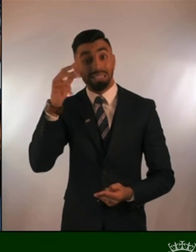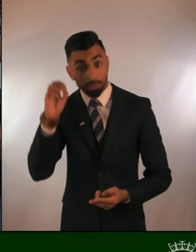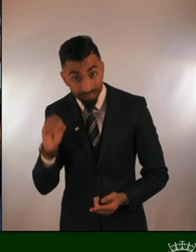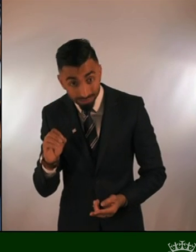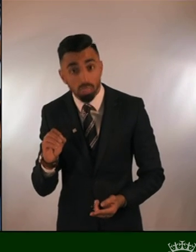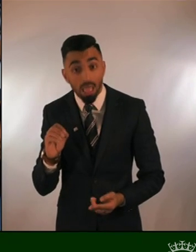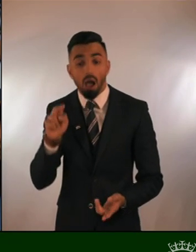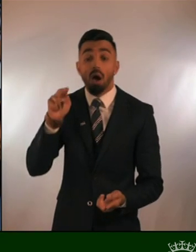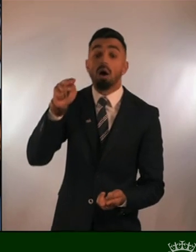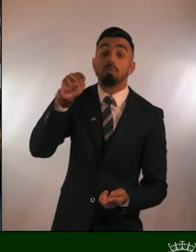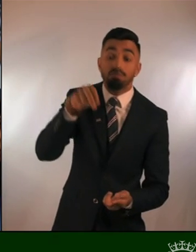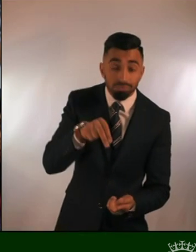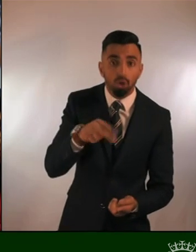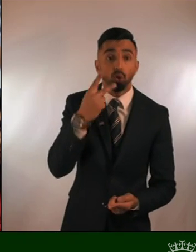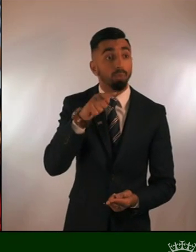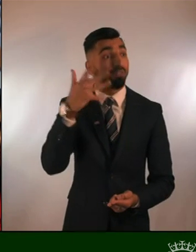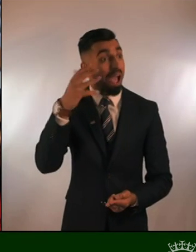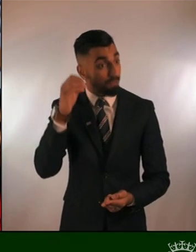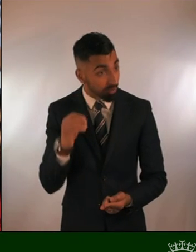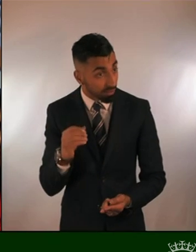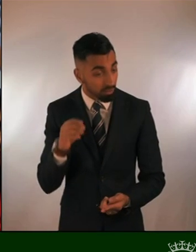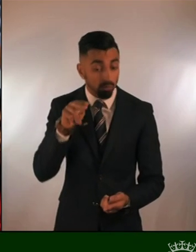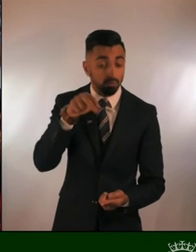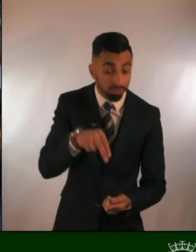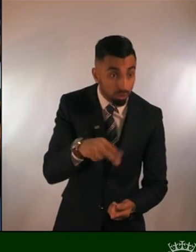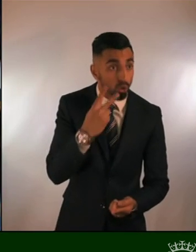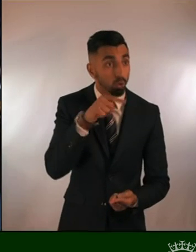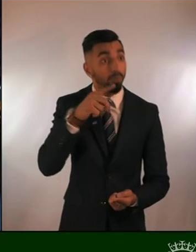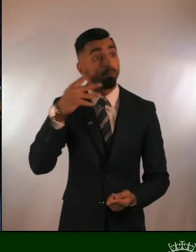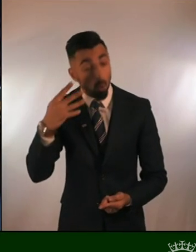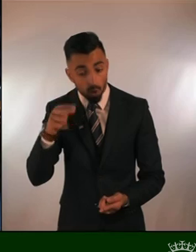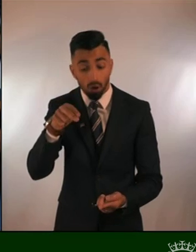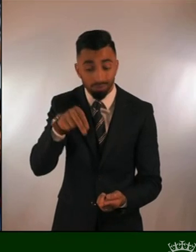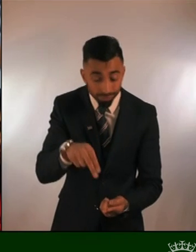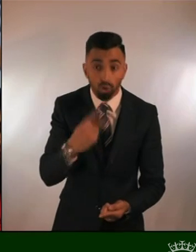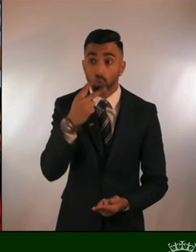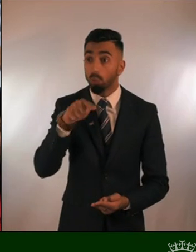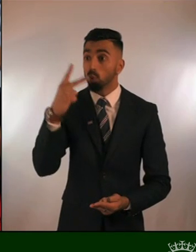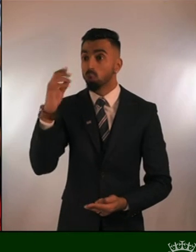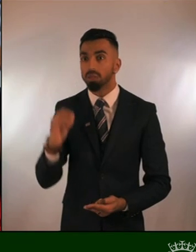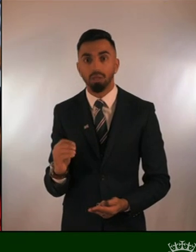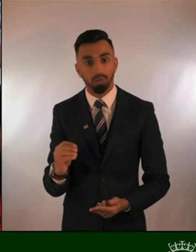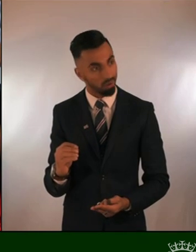It then falls to 2.5%, 2.4% and 2.2% in the following years.